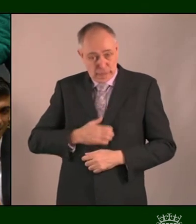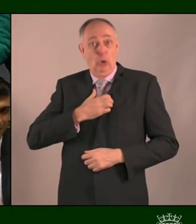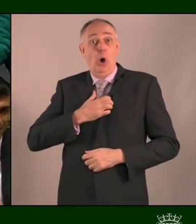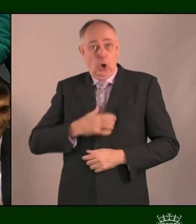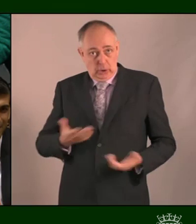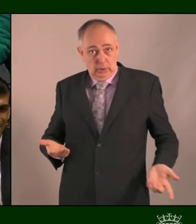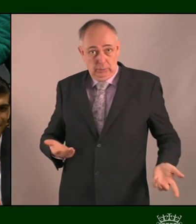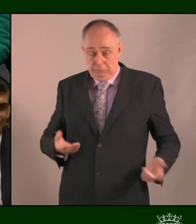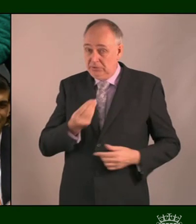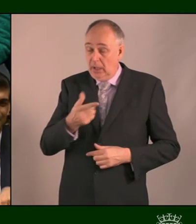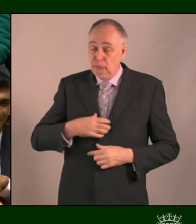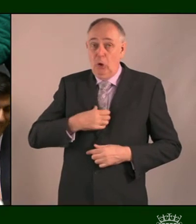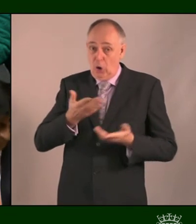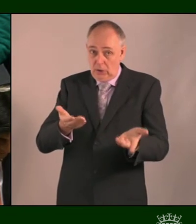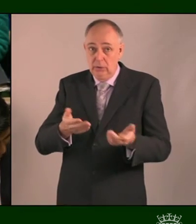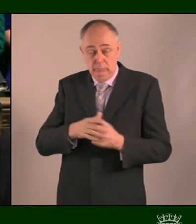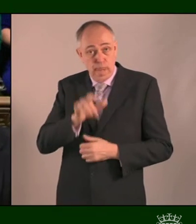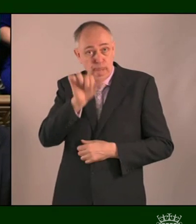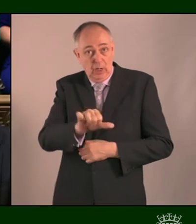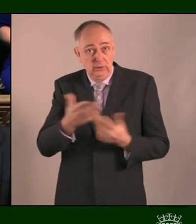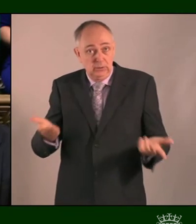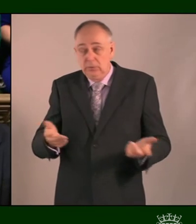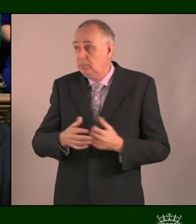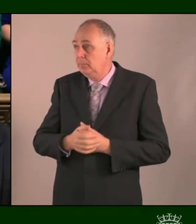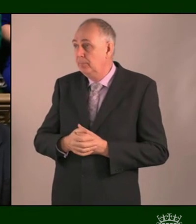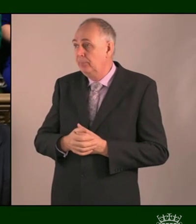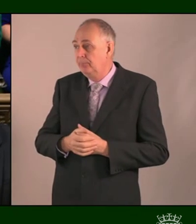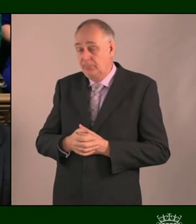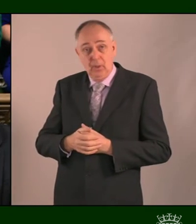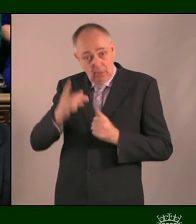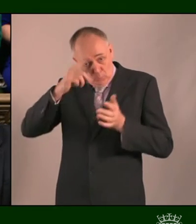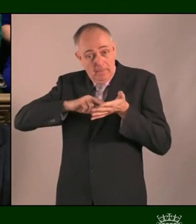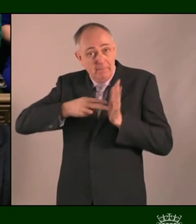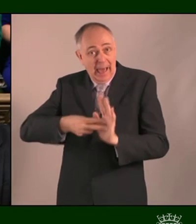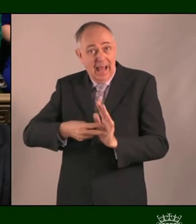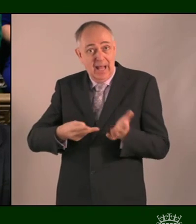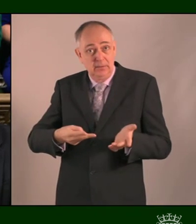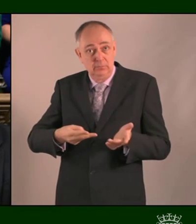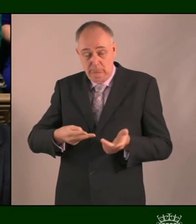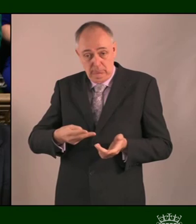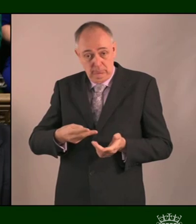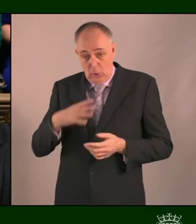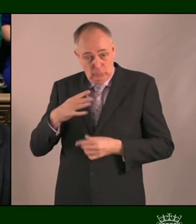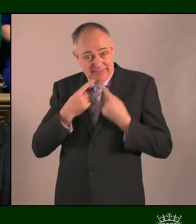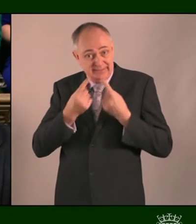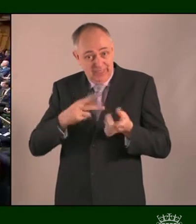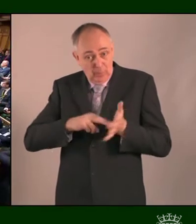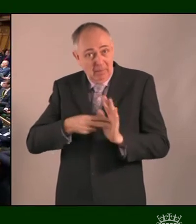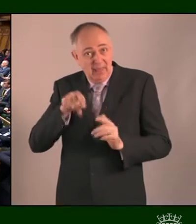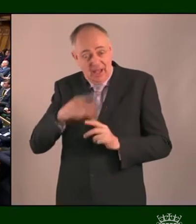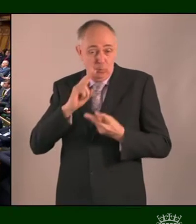Perhaps those on the shadow Front Bench, at any rate. The honourable Lady is entirely right, and that is what we are doing, as I said in my earlier answer.